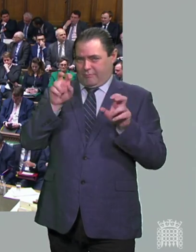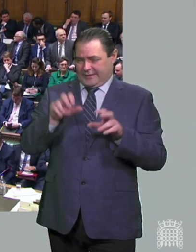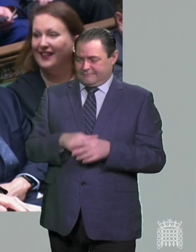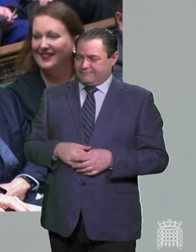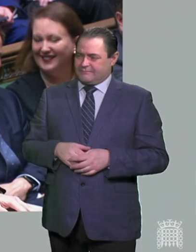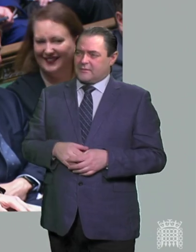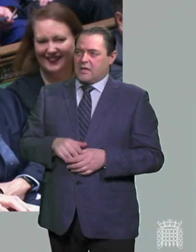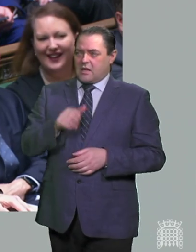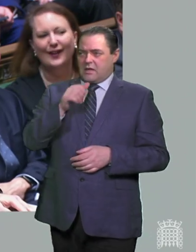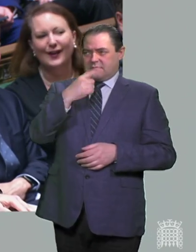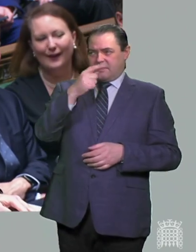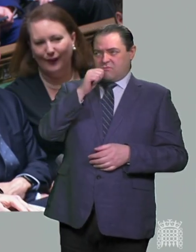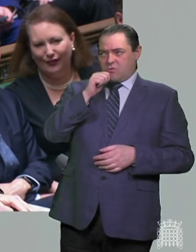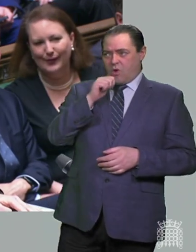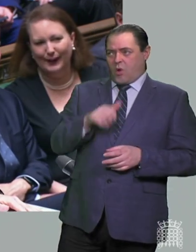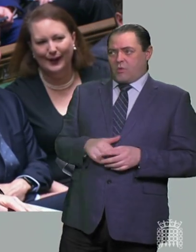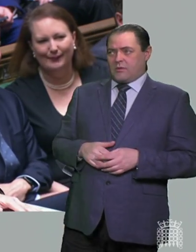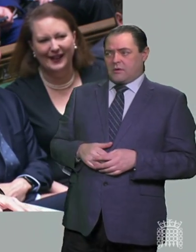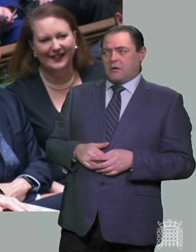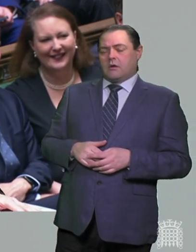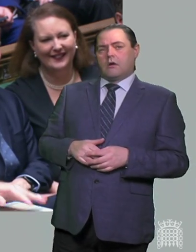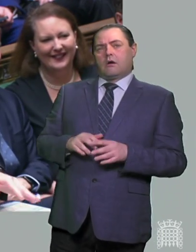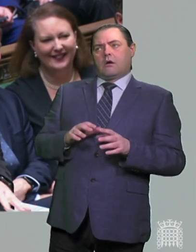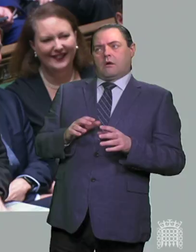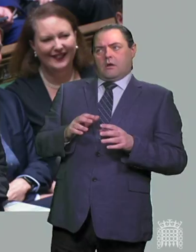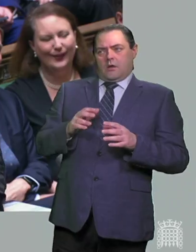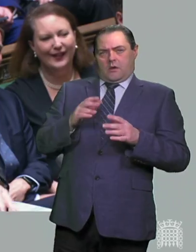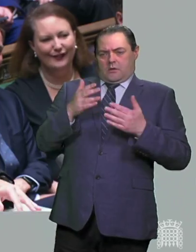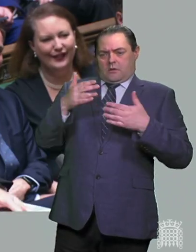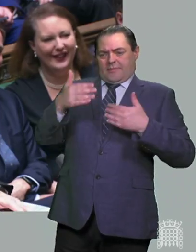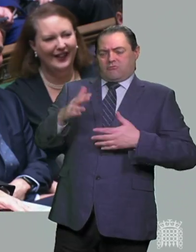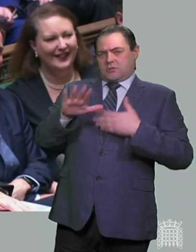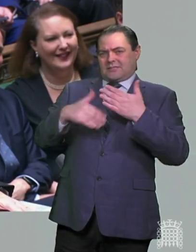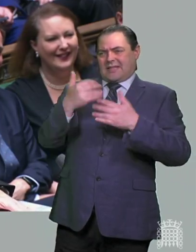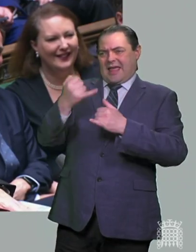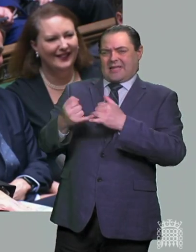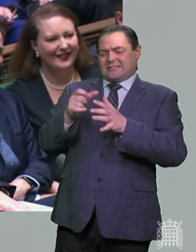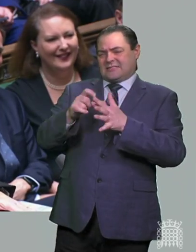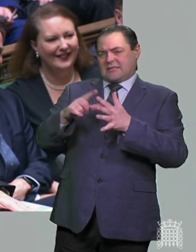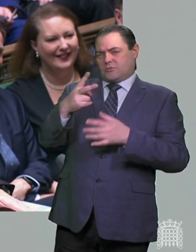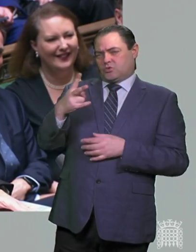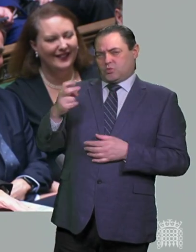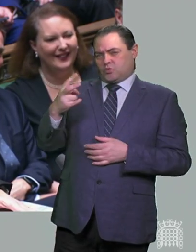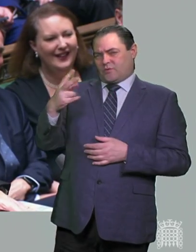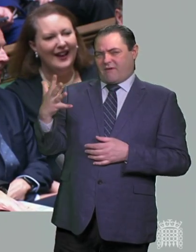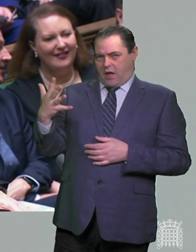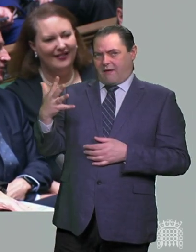As he knows, a grace period on veterinary medicines is in place until the end of December 2025.